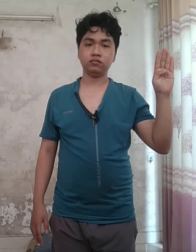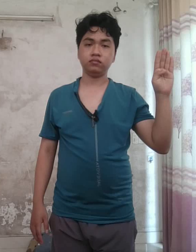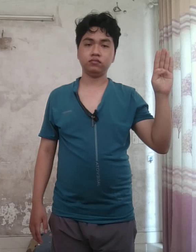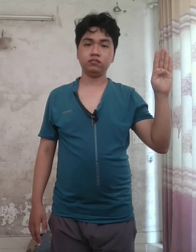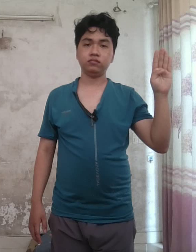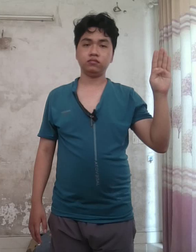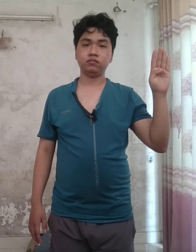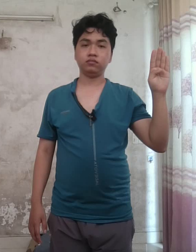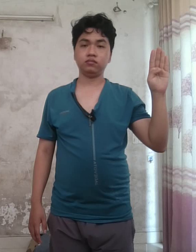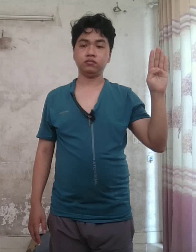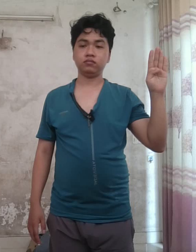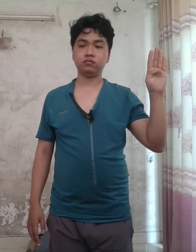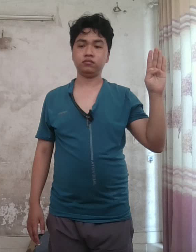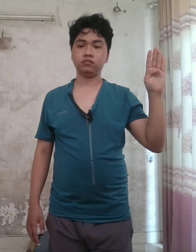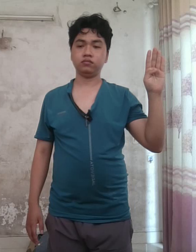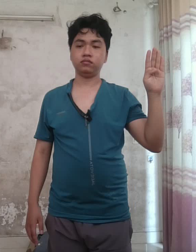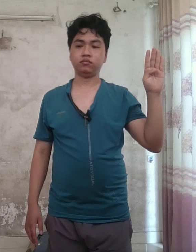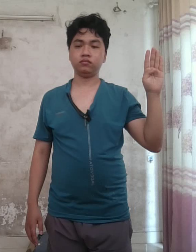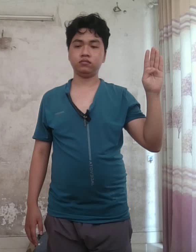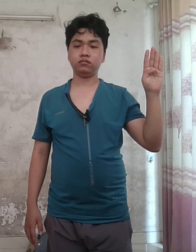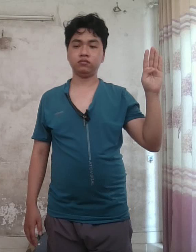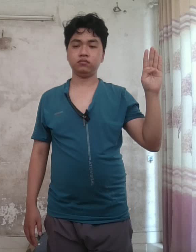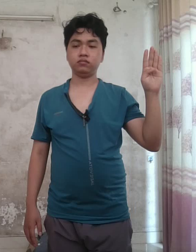b